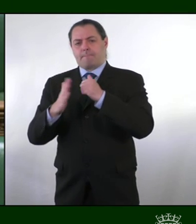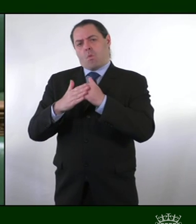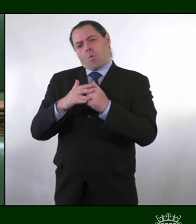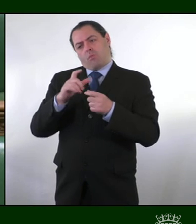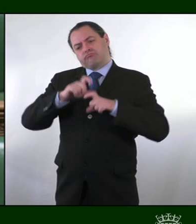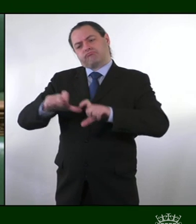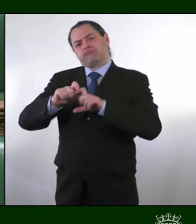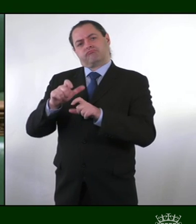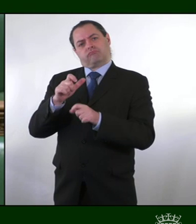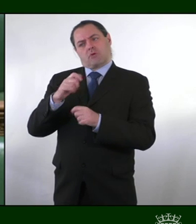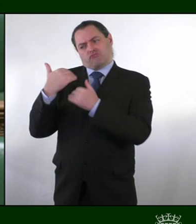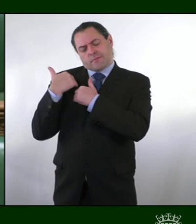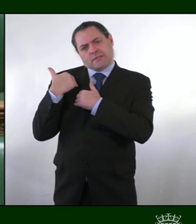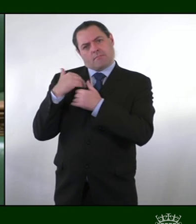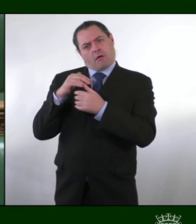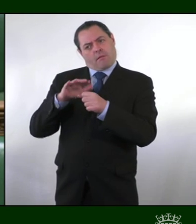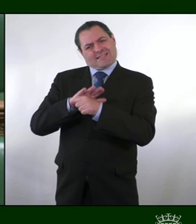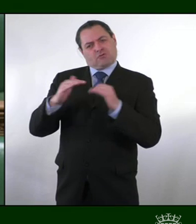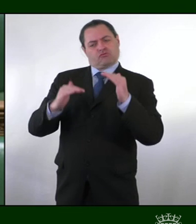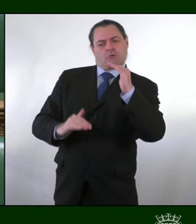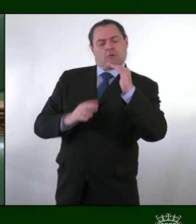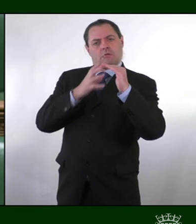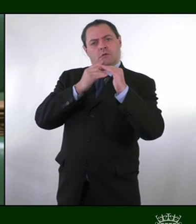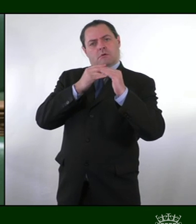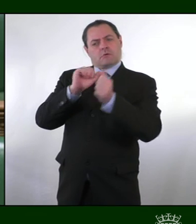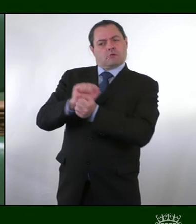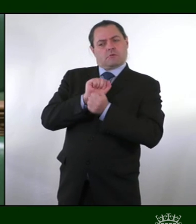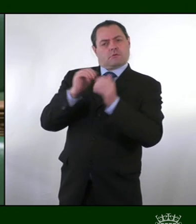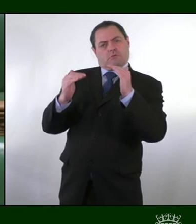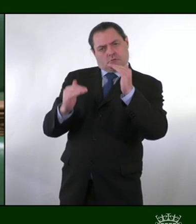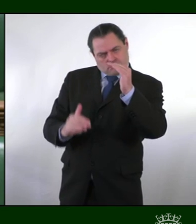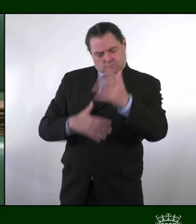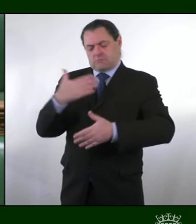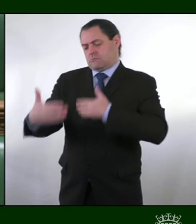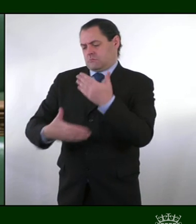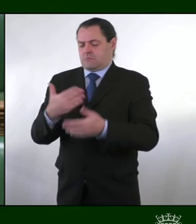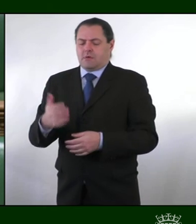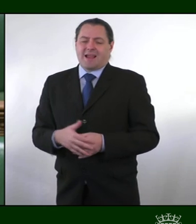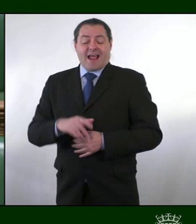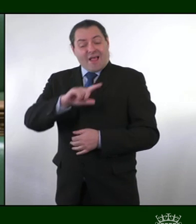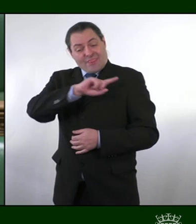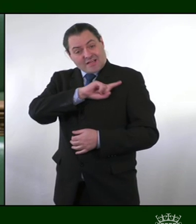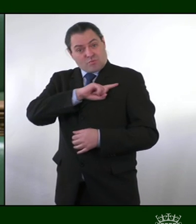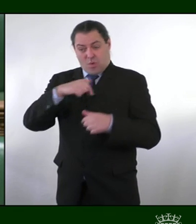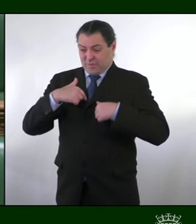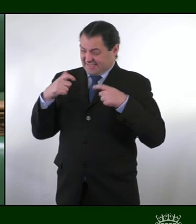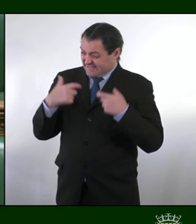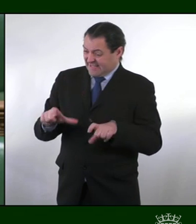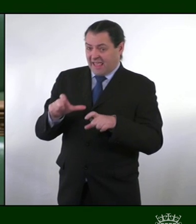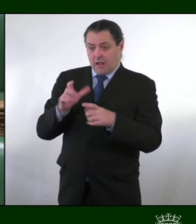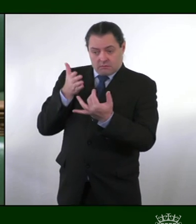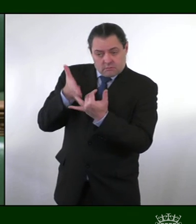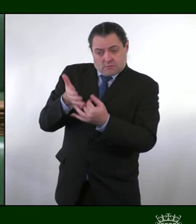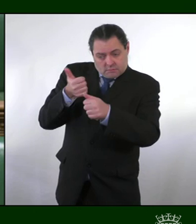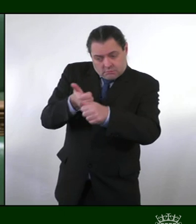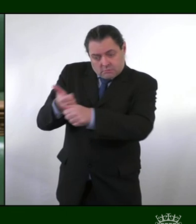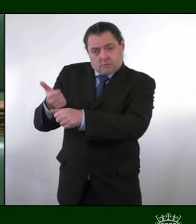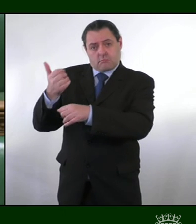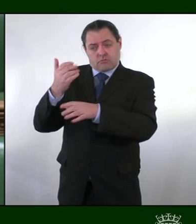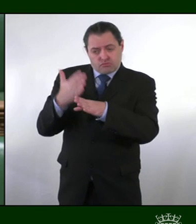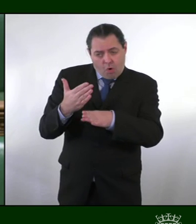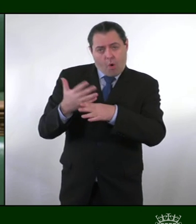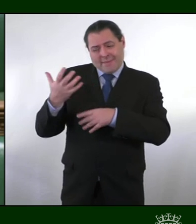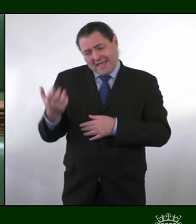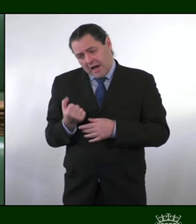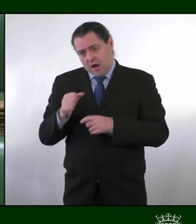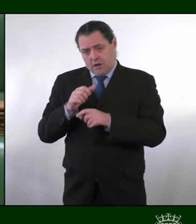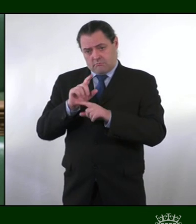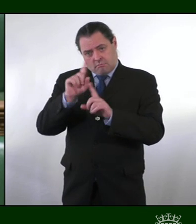This is an economic emergency. That is why we have taken, and continue to take, extraordinary measures to protect people’s jobs and incomes.